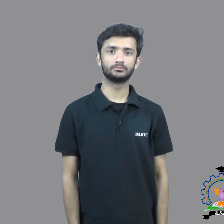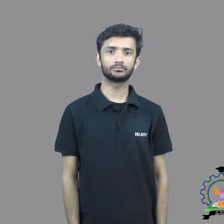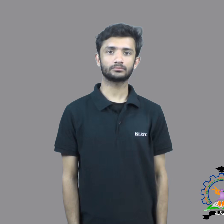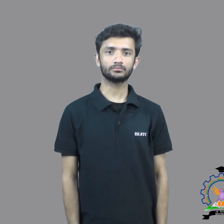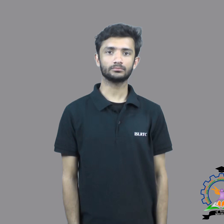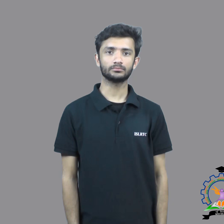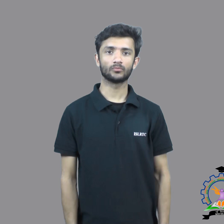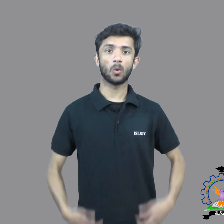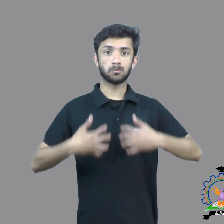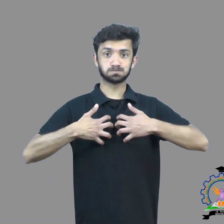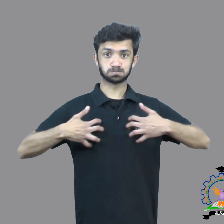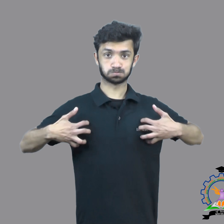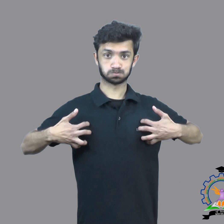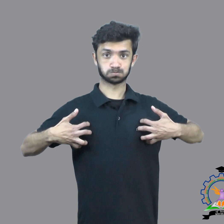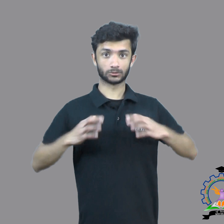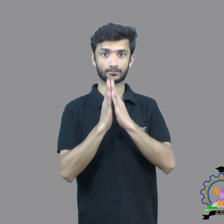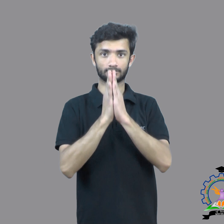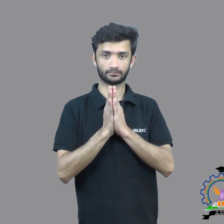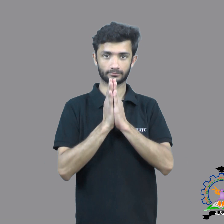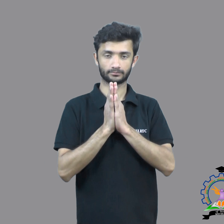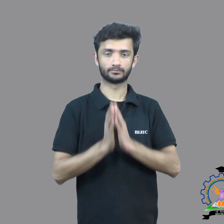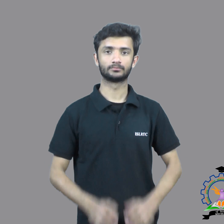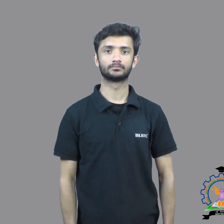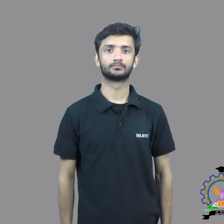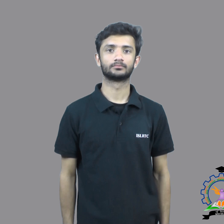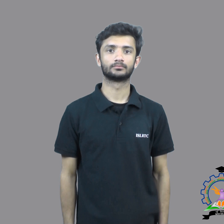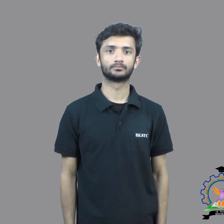Hanuman